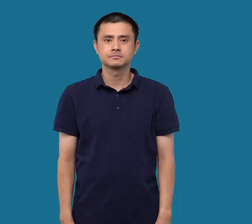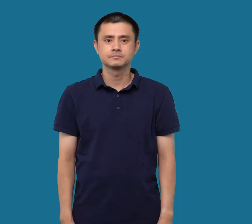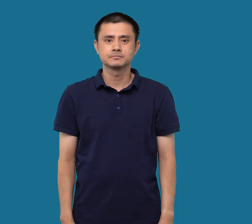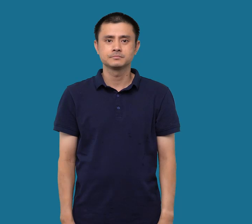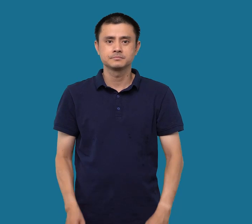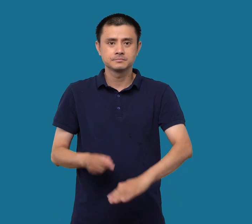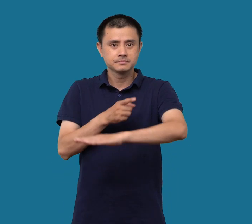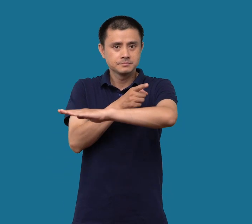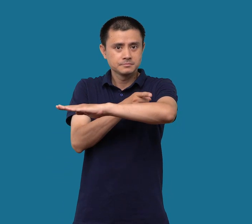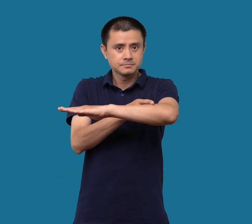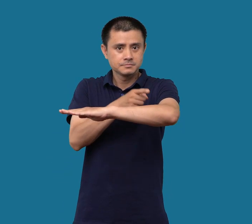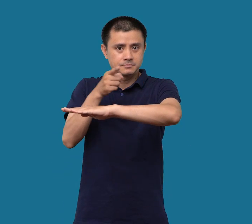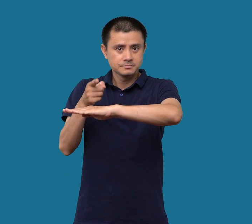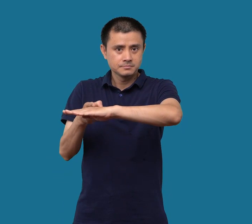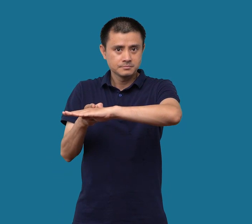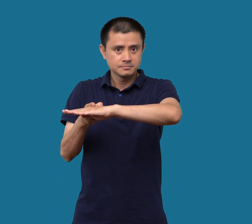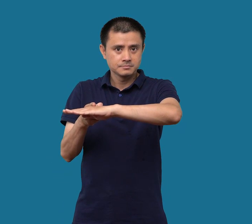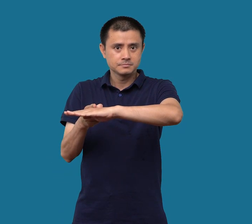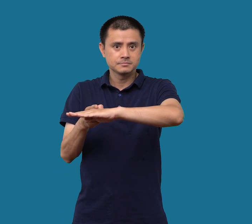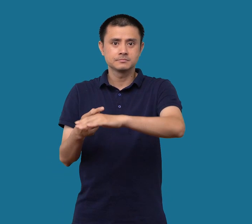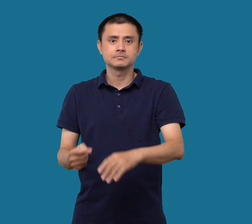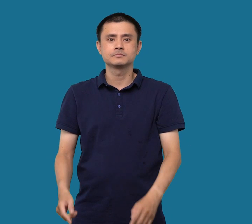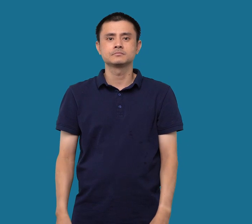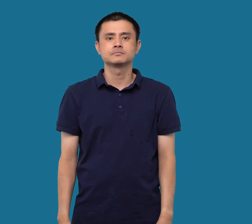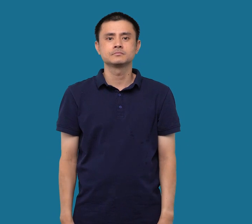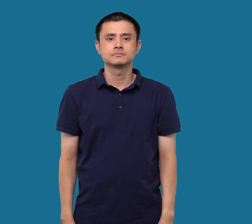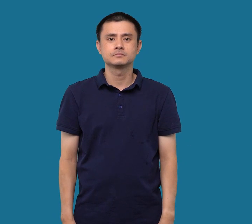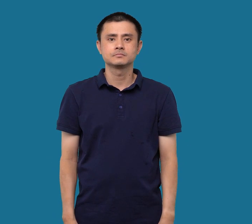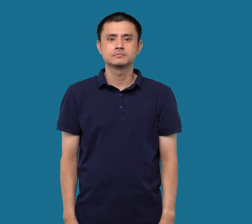góc bẹt